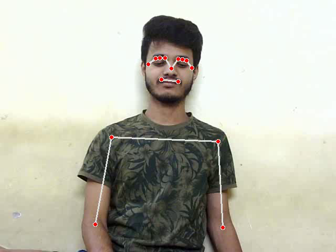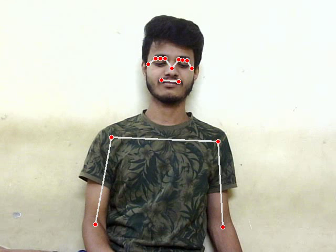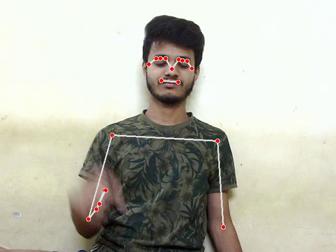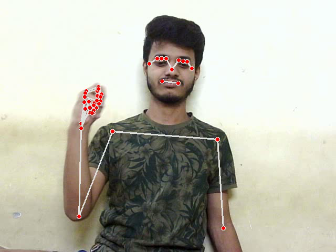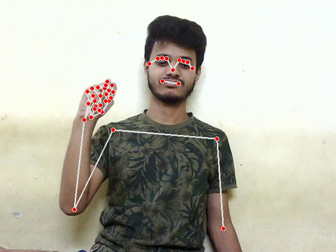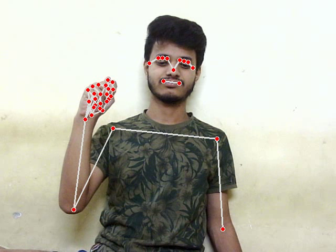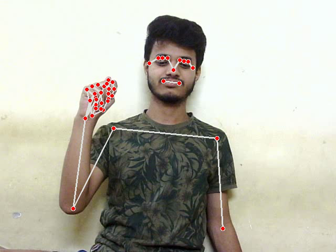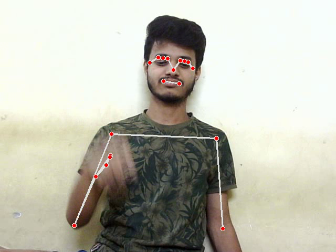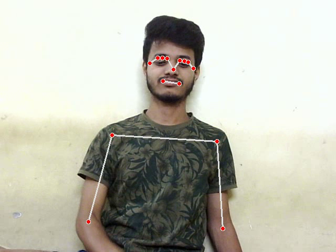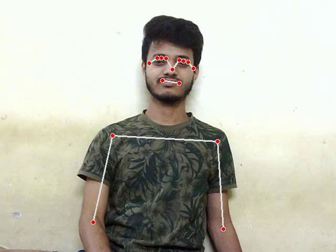bathroom